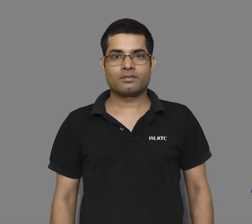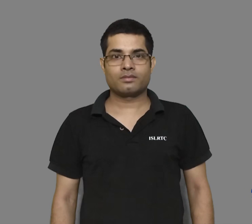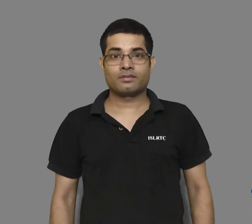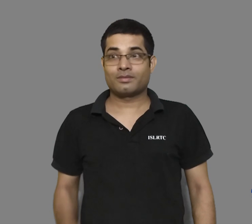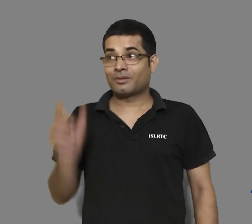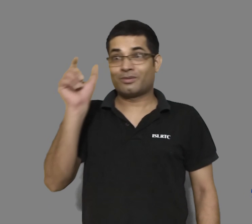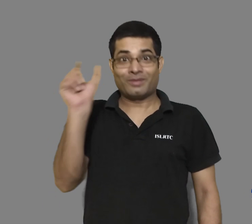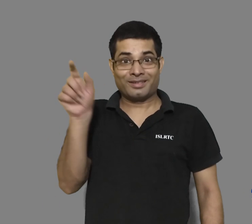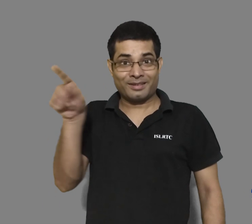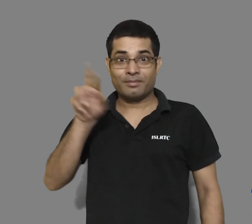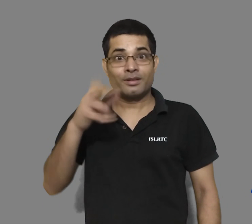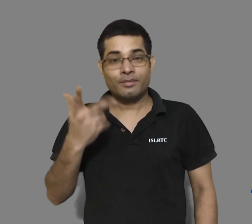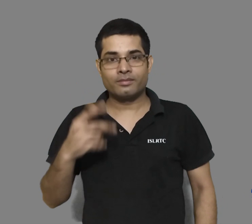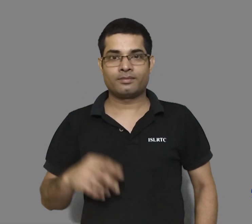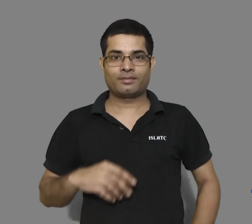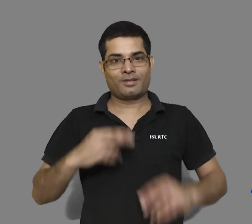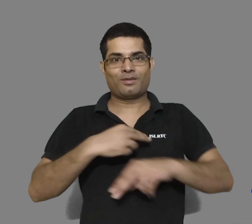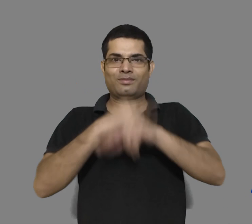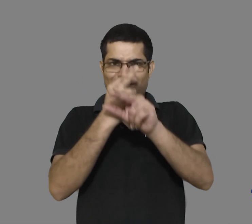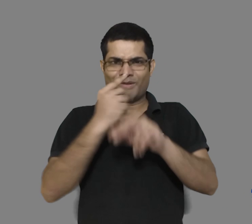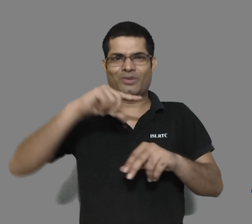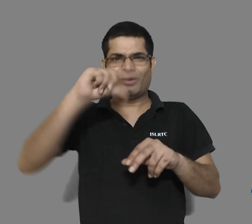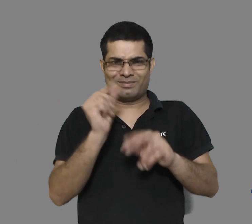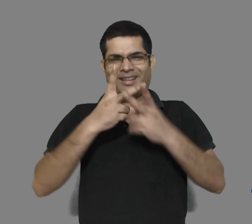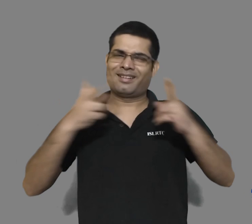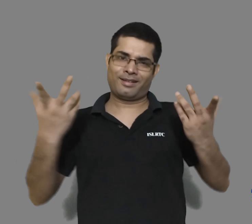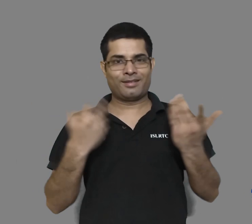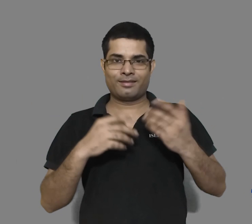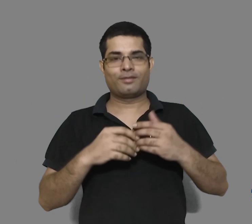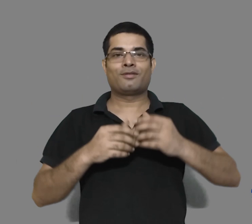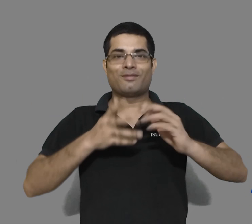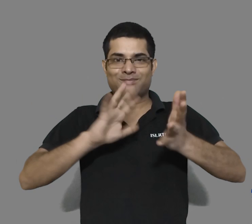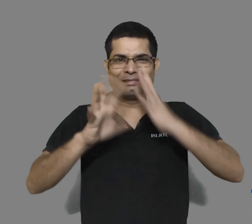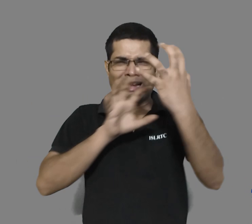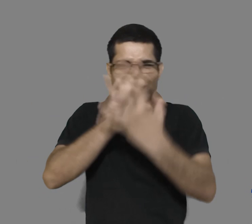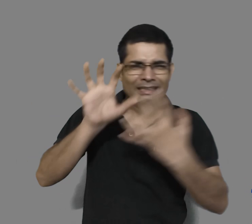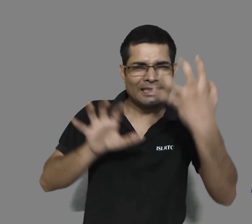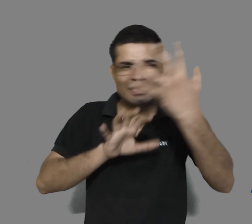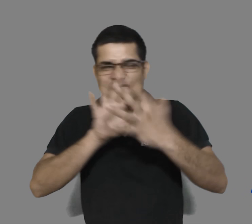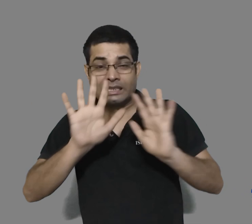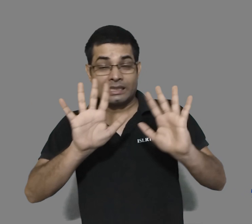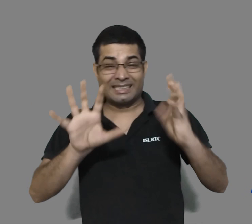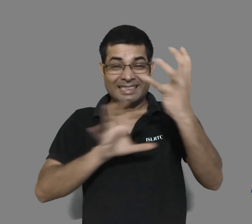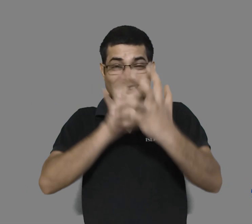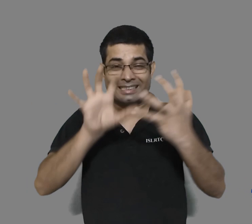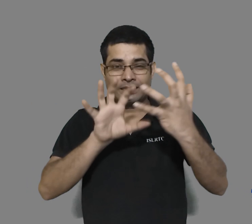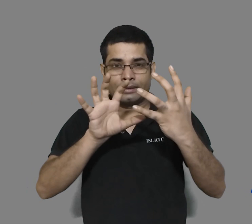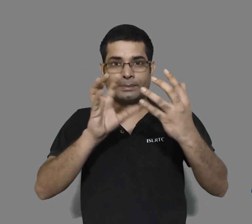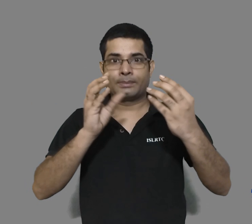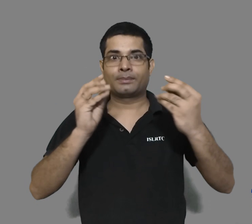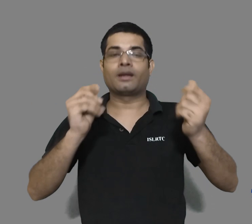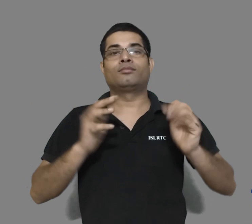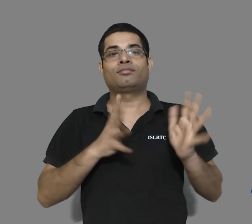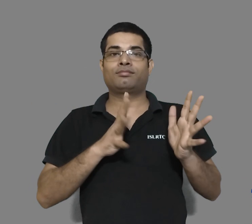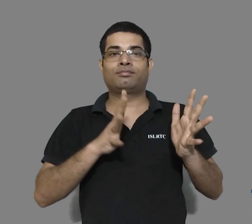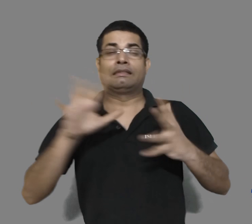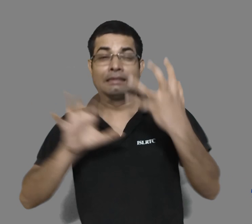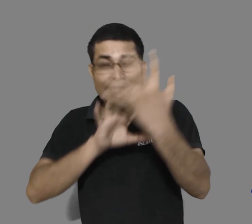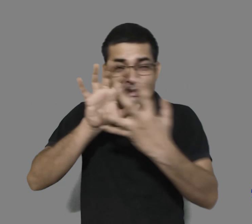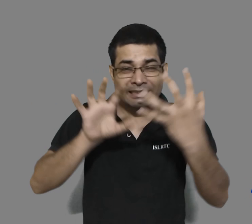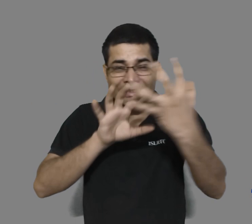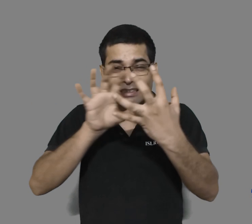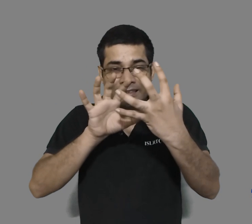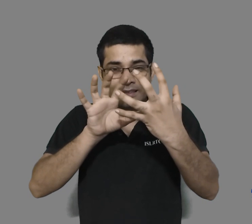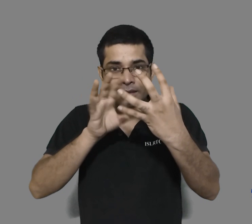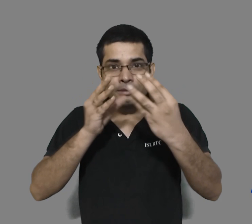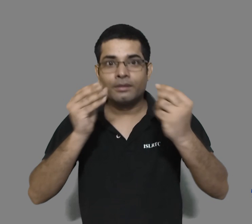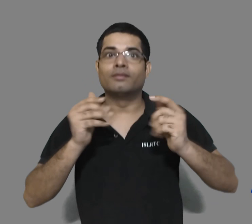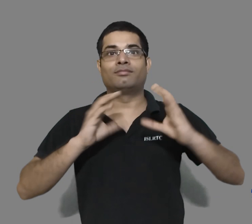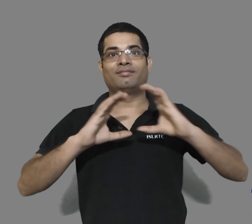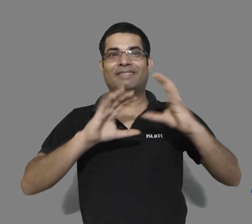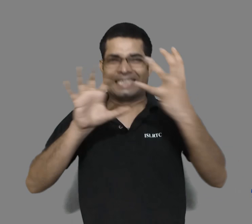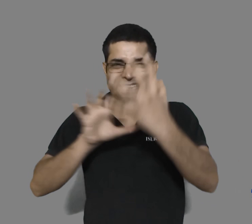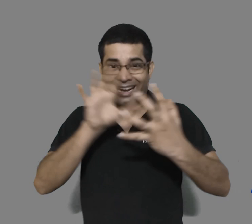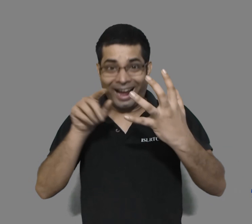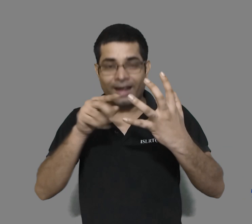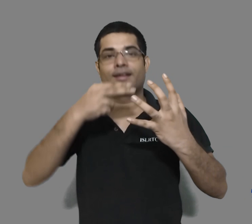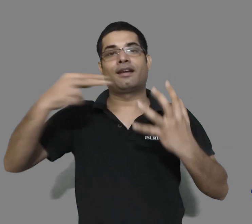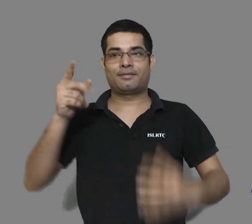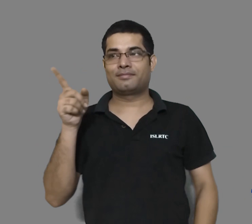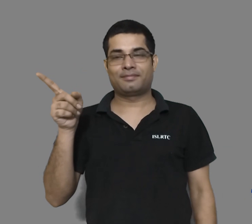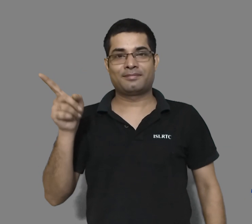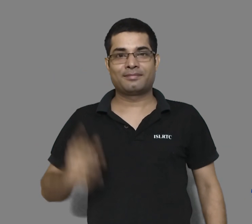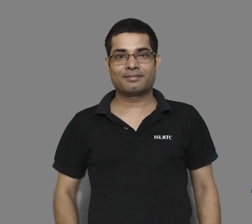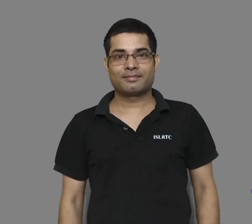Blurring